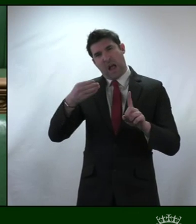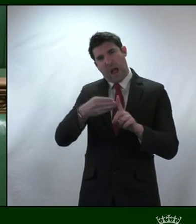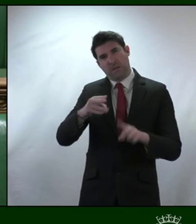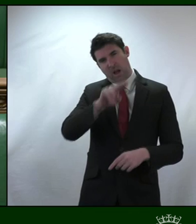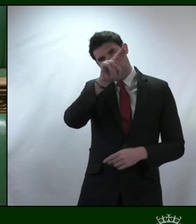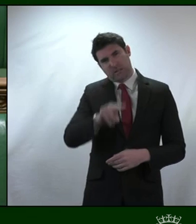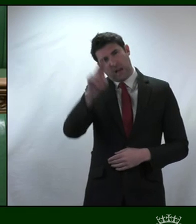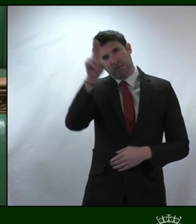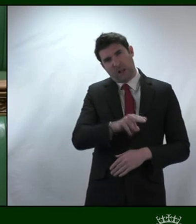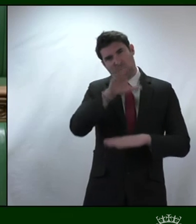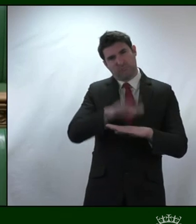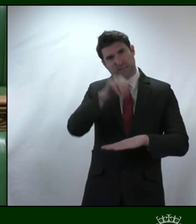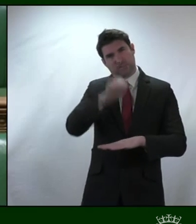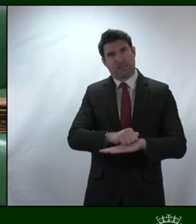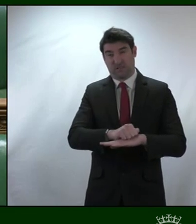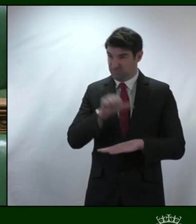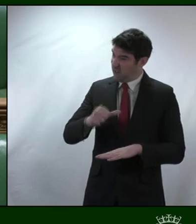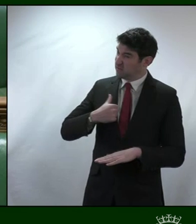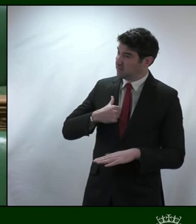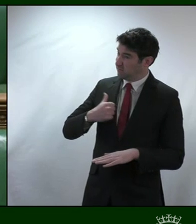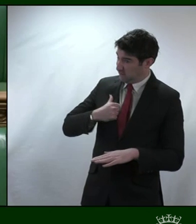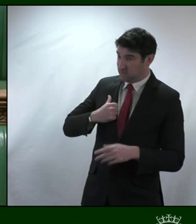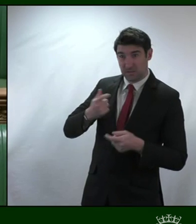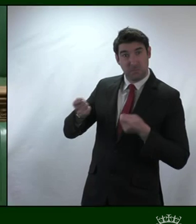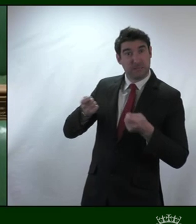That is really, I think, what he is driving at.